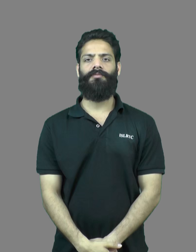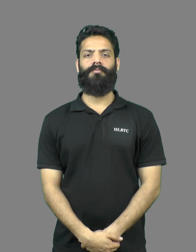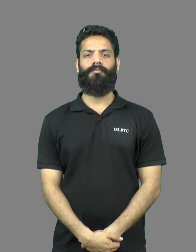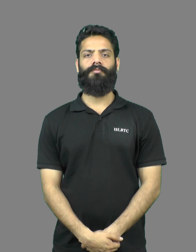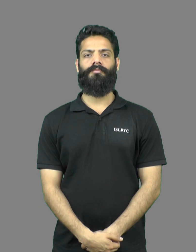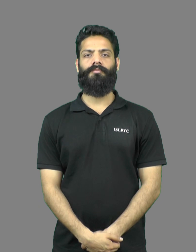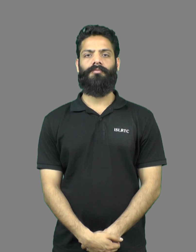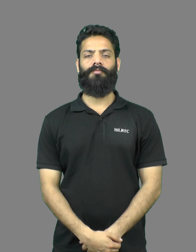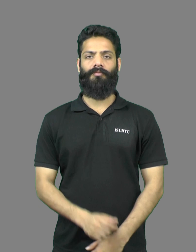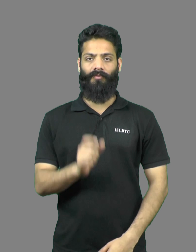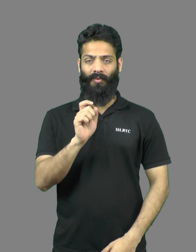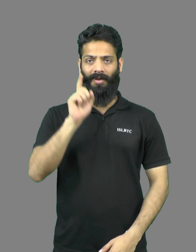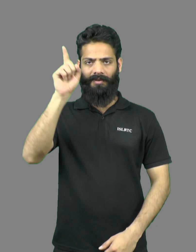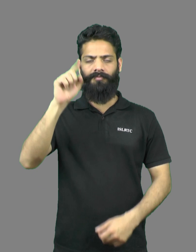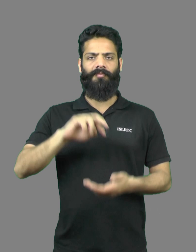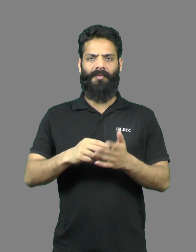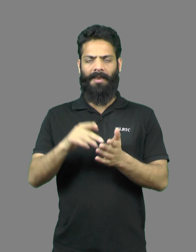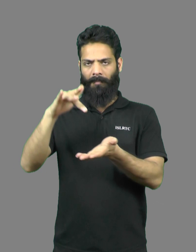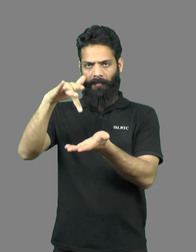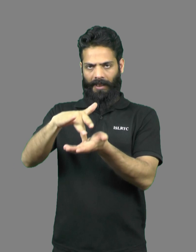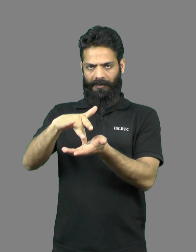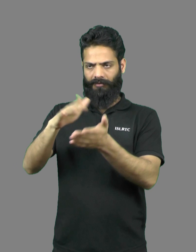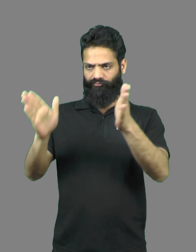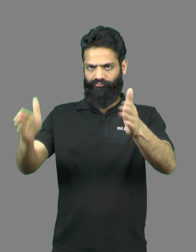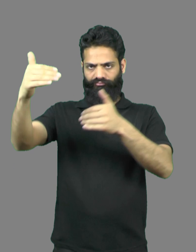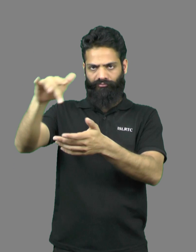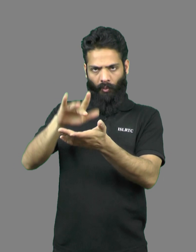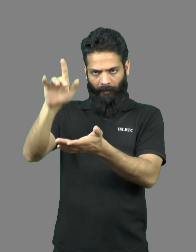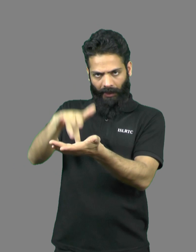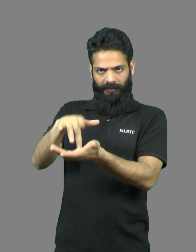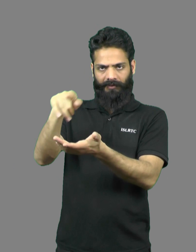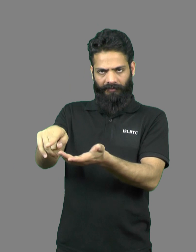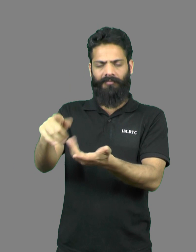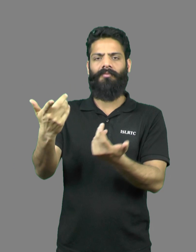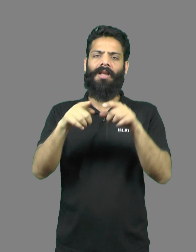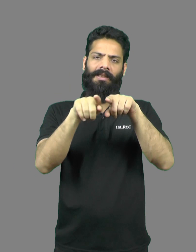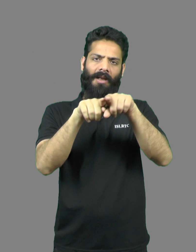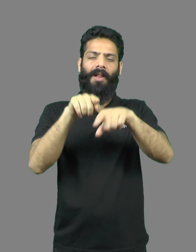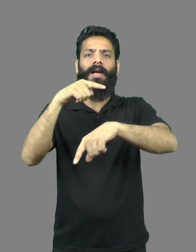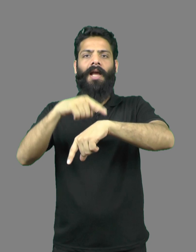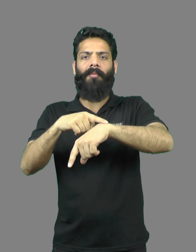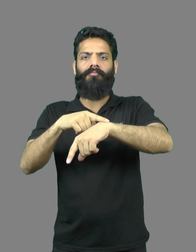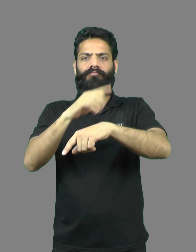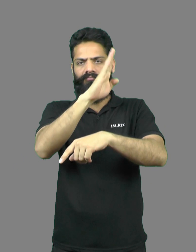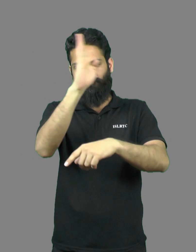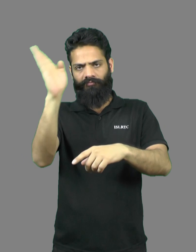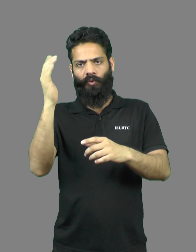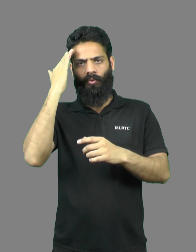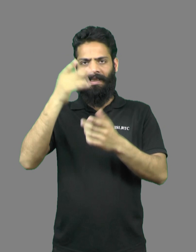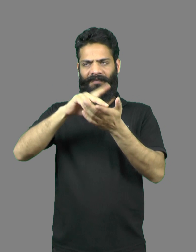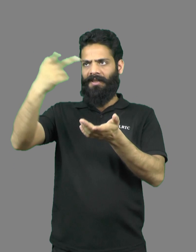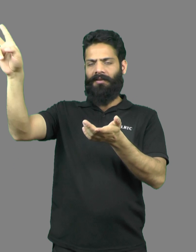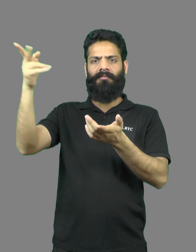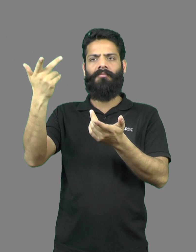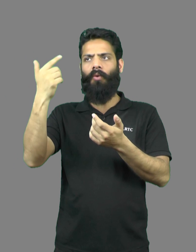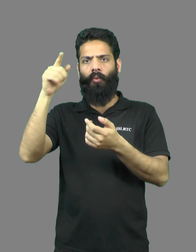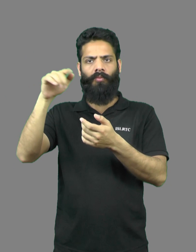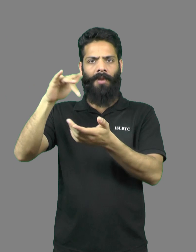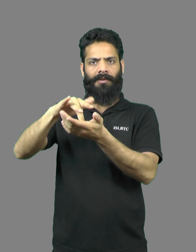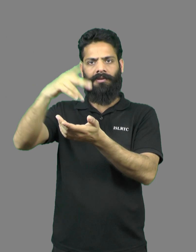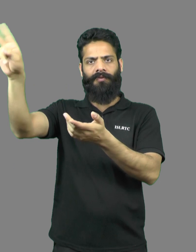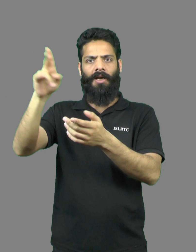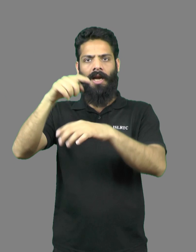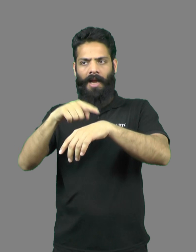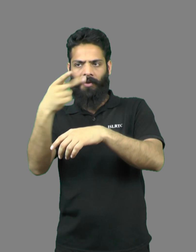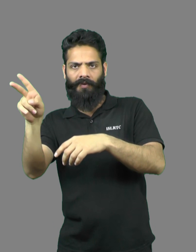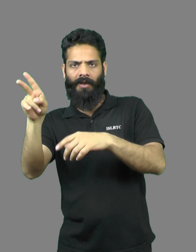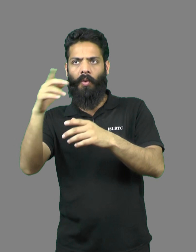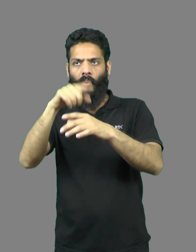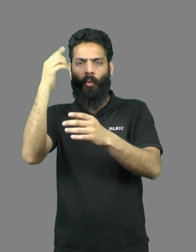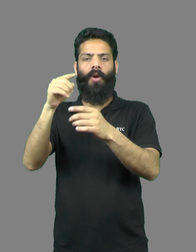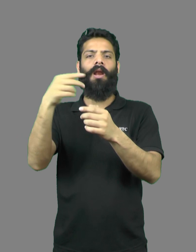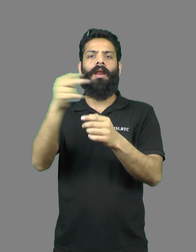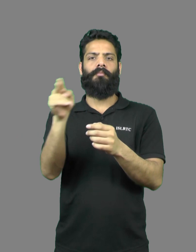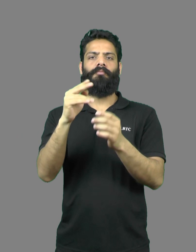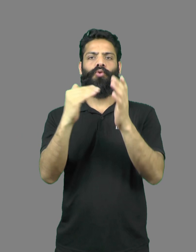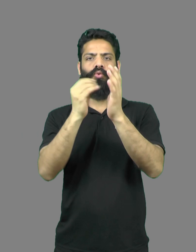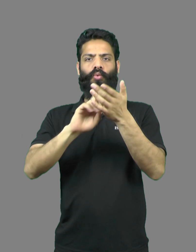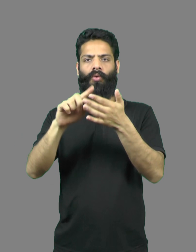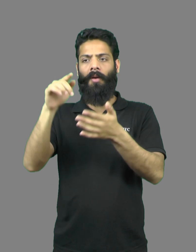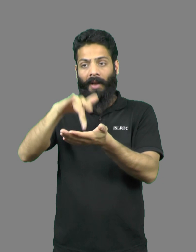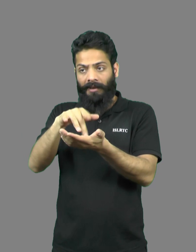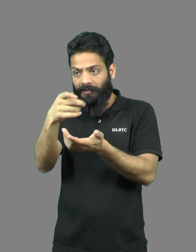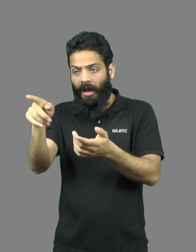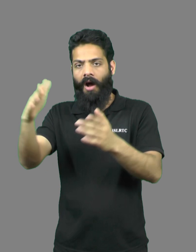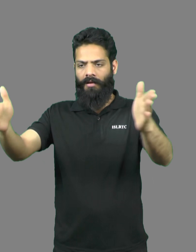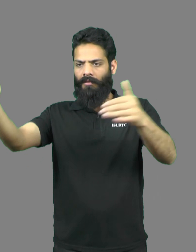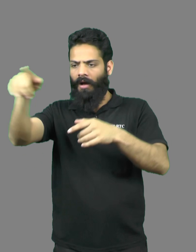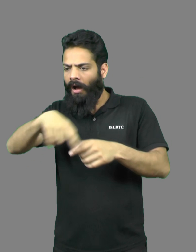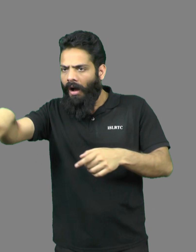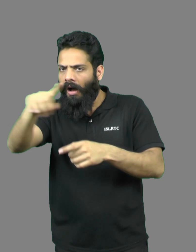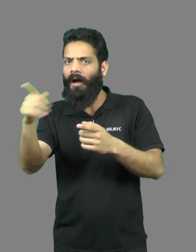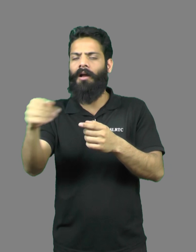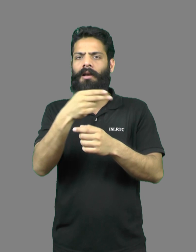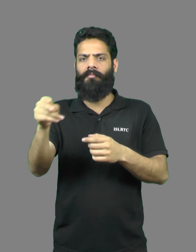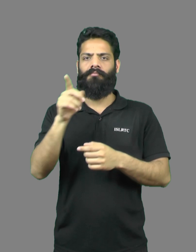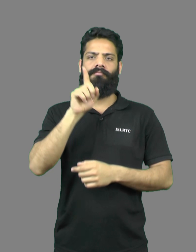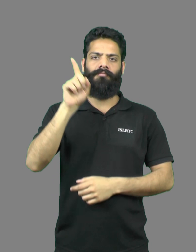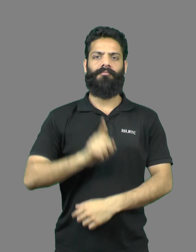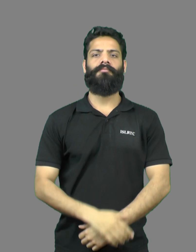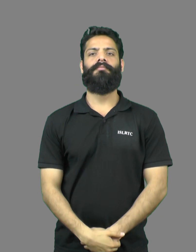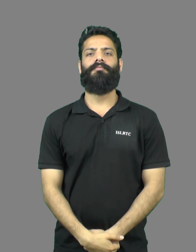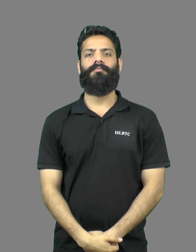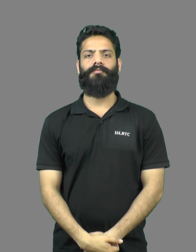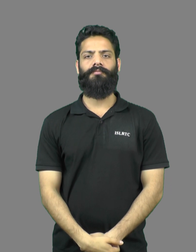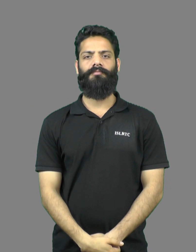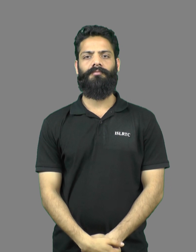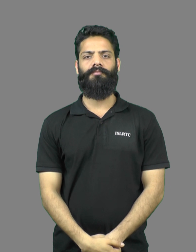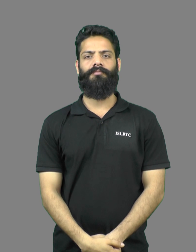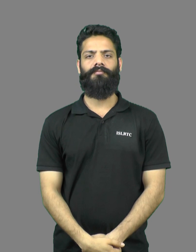Zone